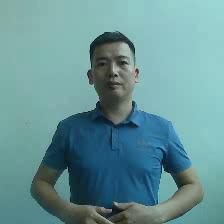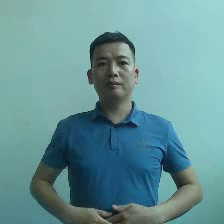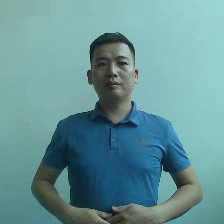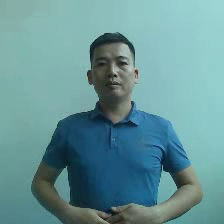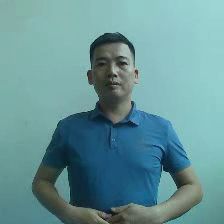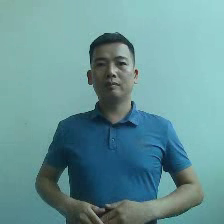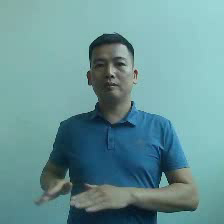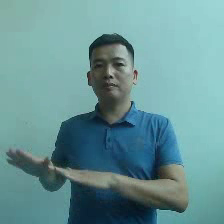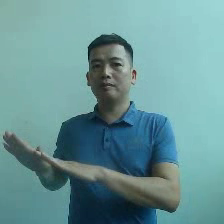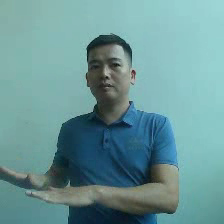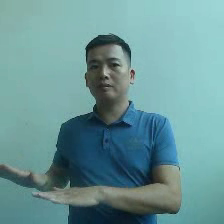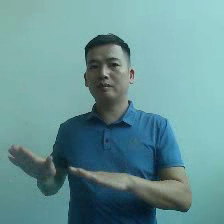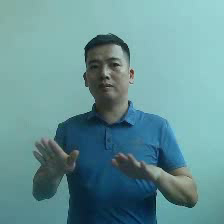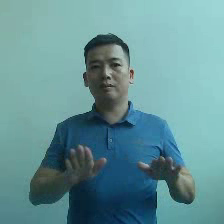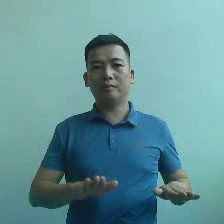Chậm lại